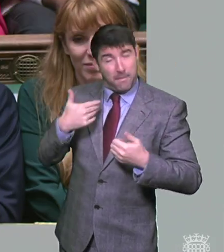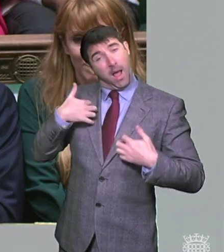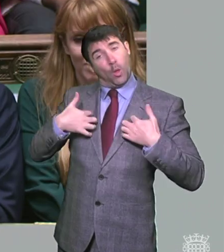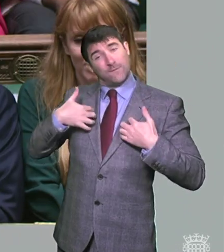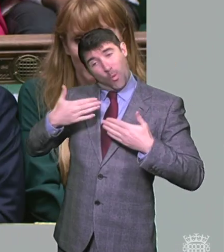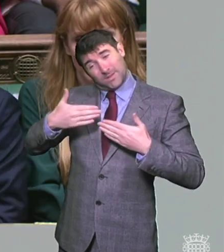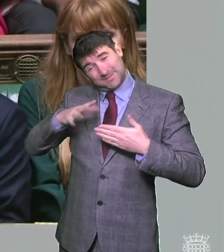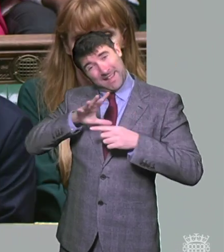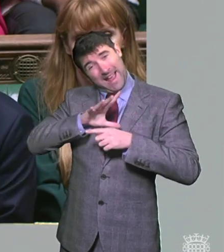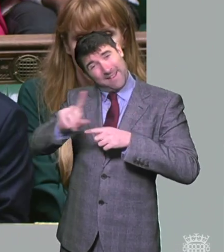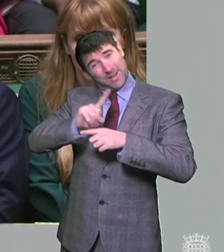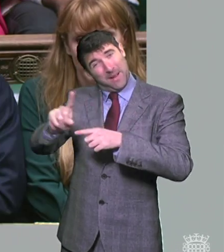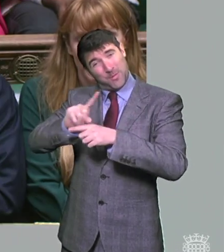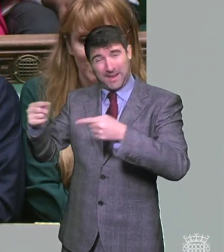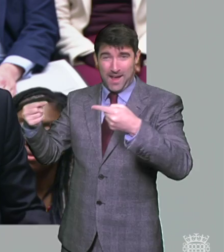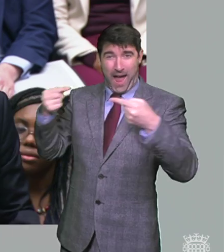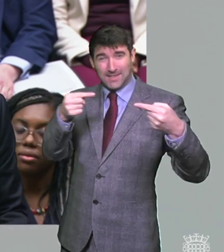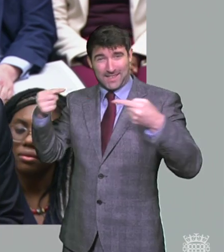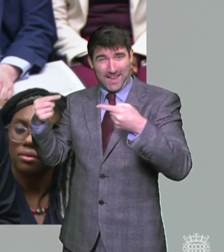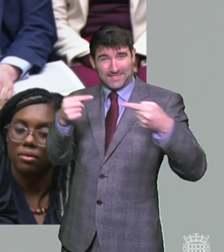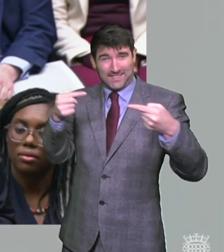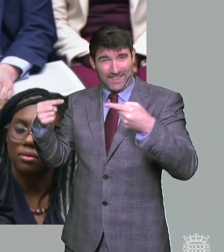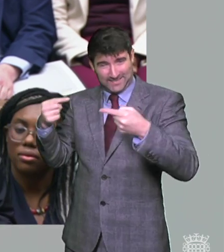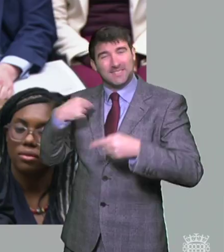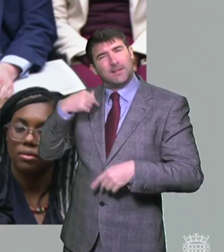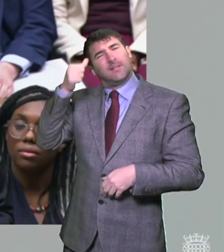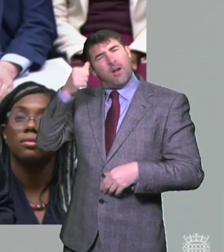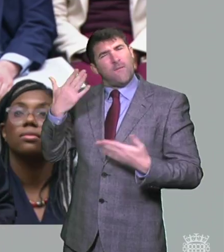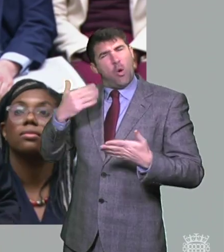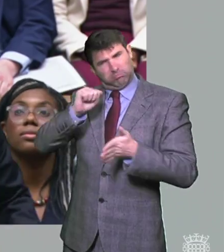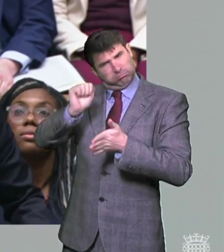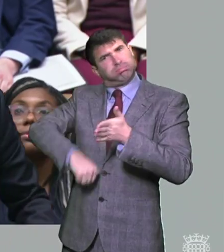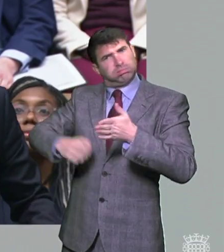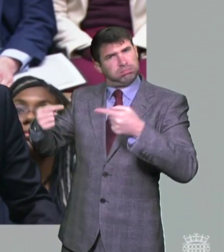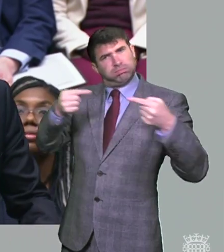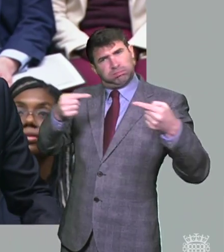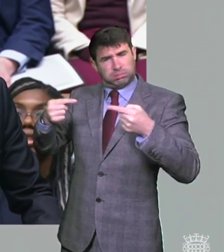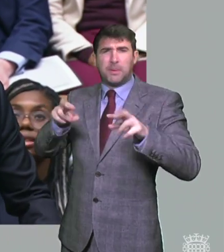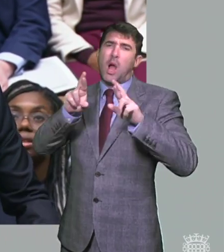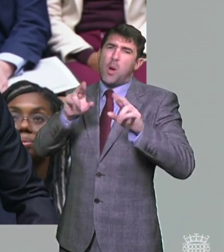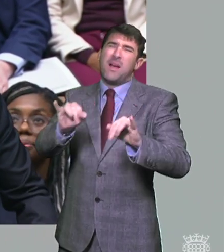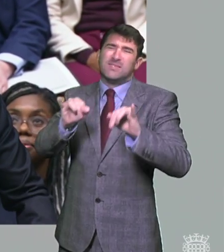I know that we will have no doubt robust exchanges, but I hope that they can also be serious and grown up.